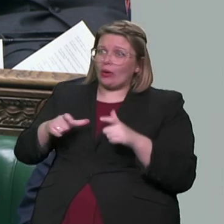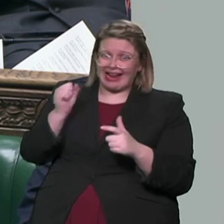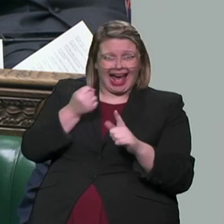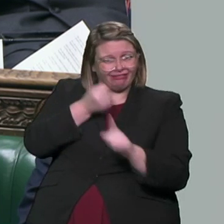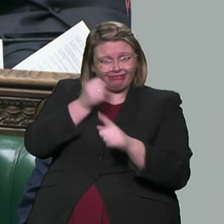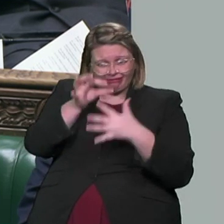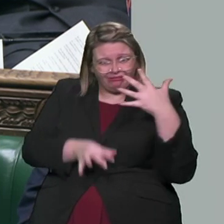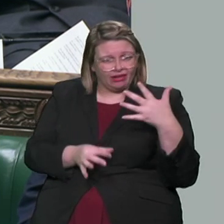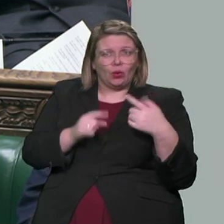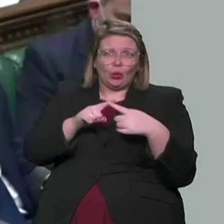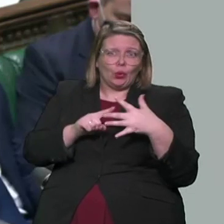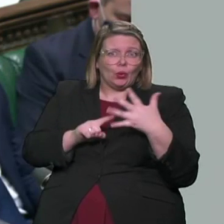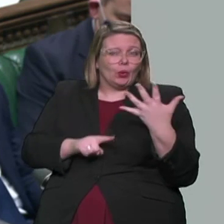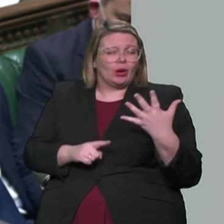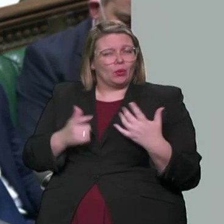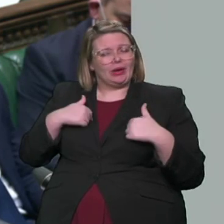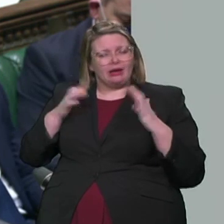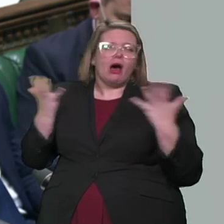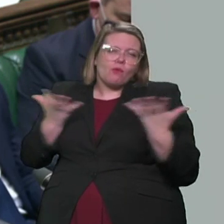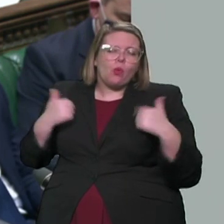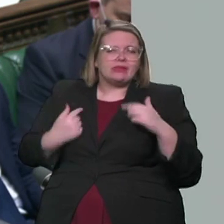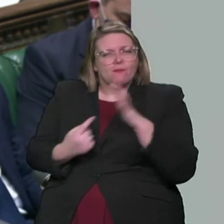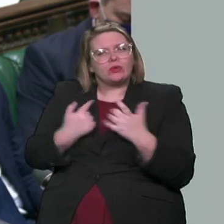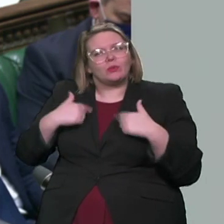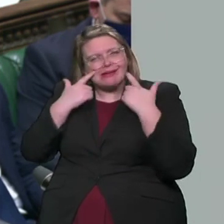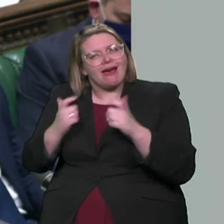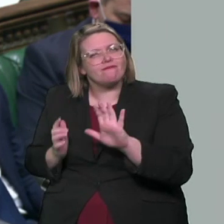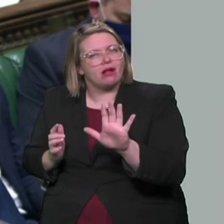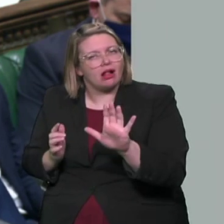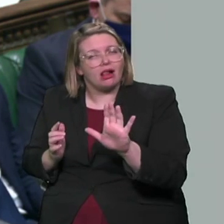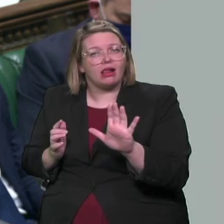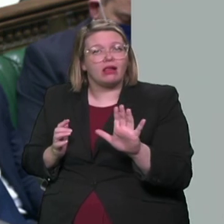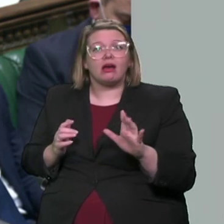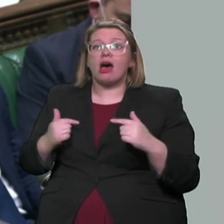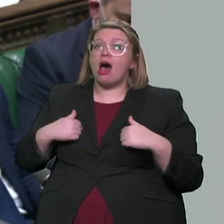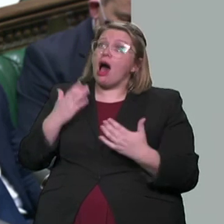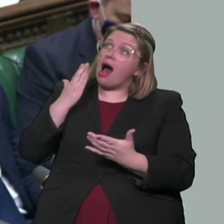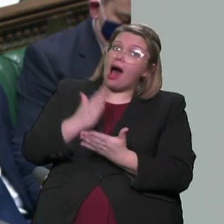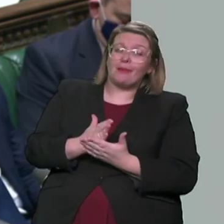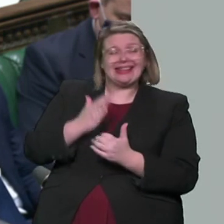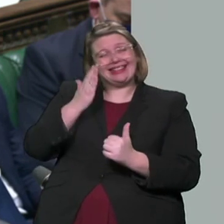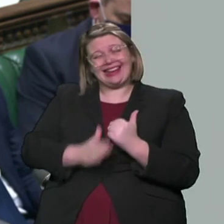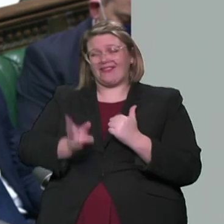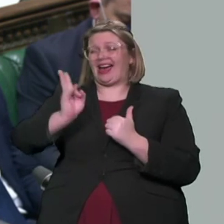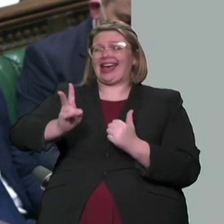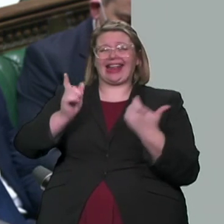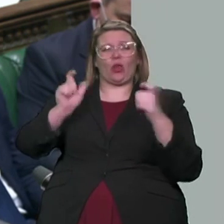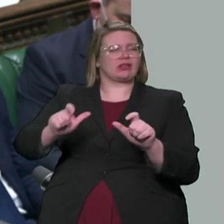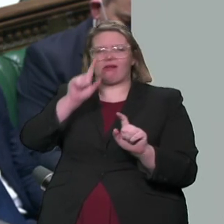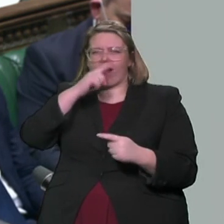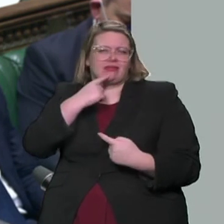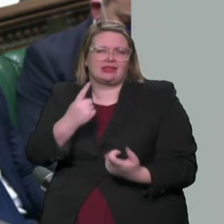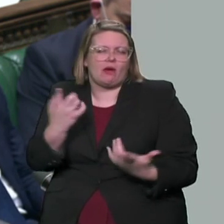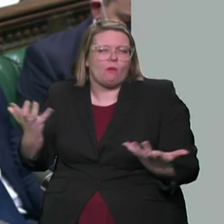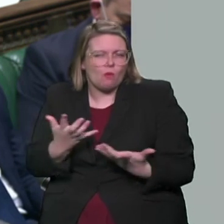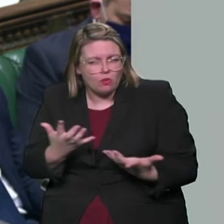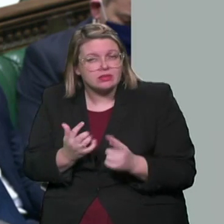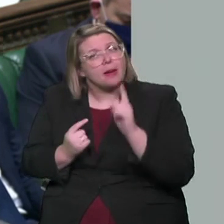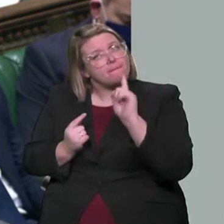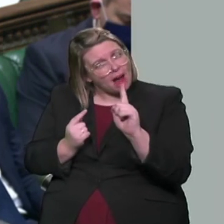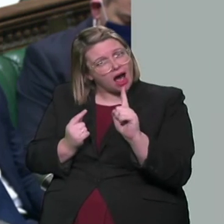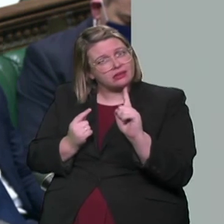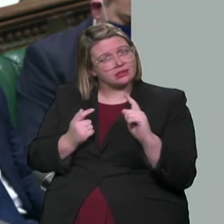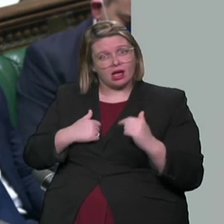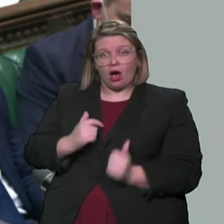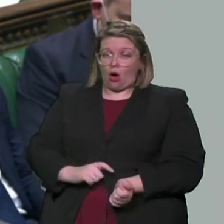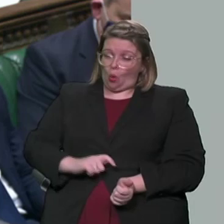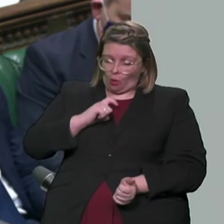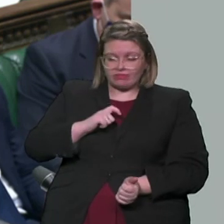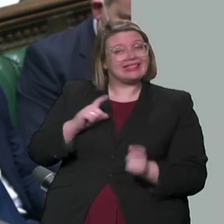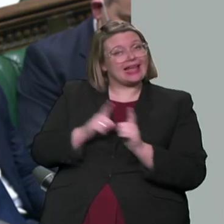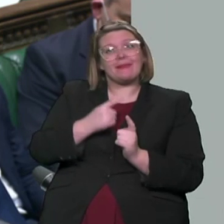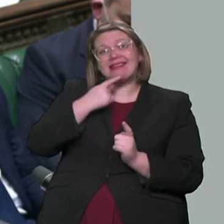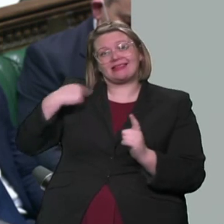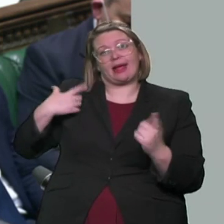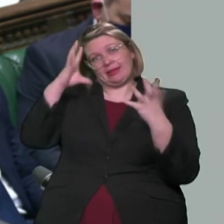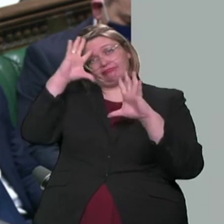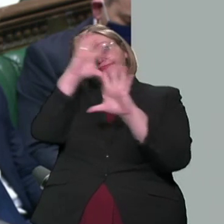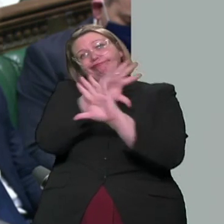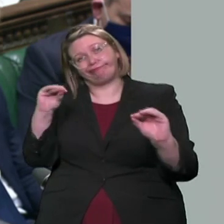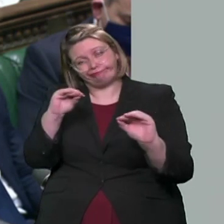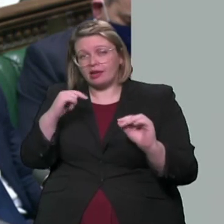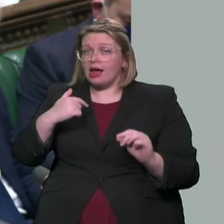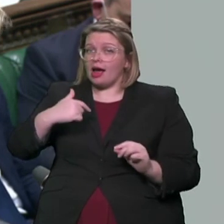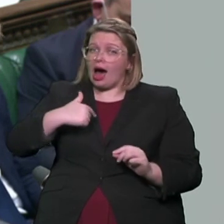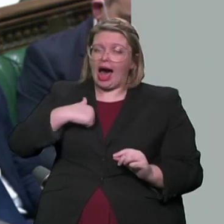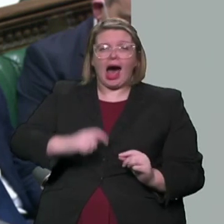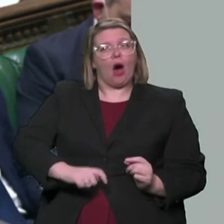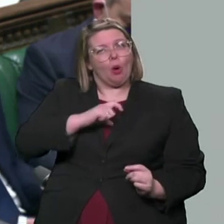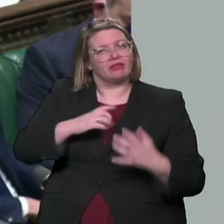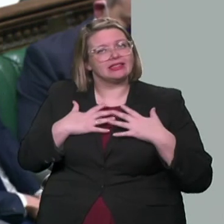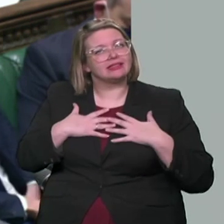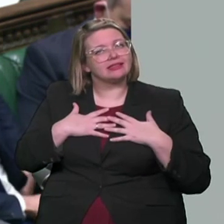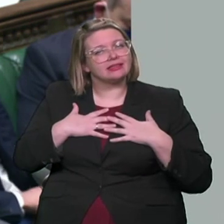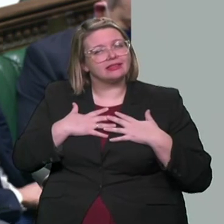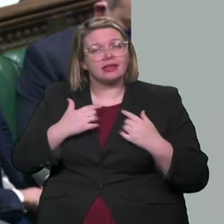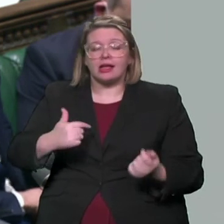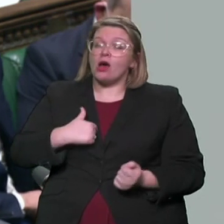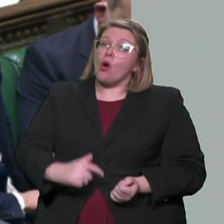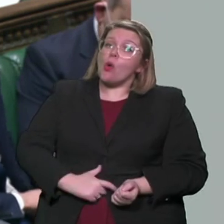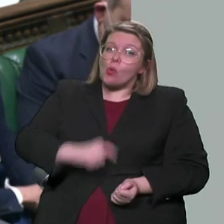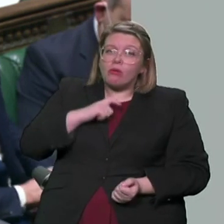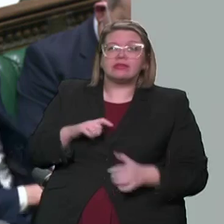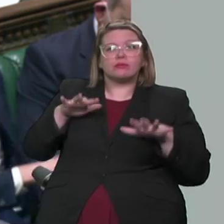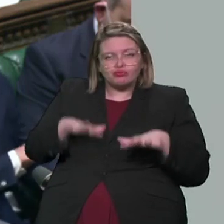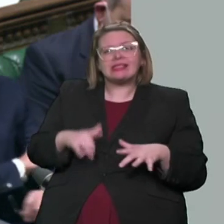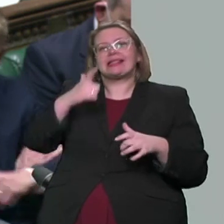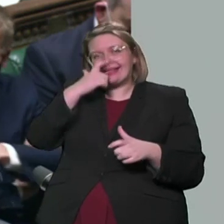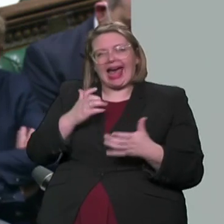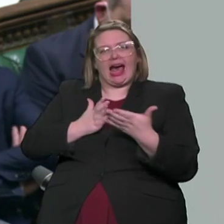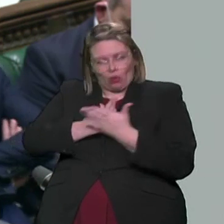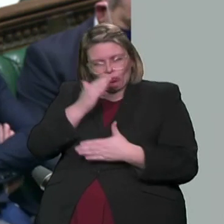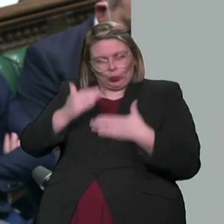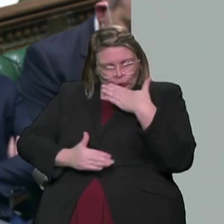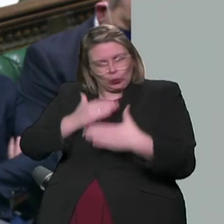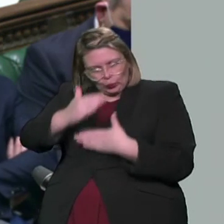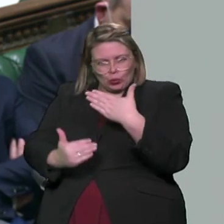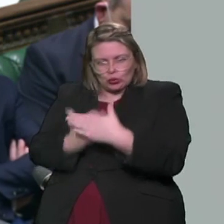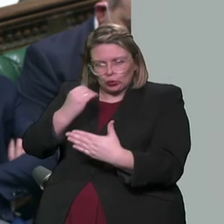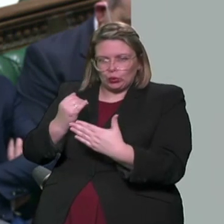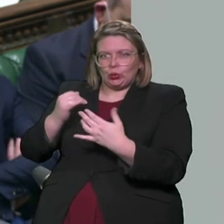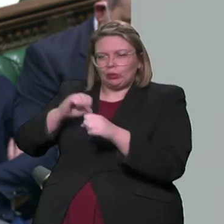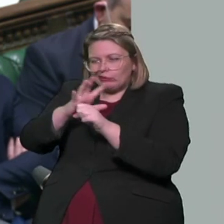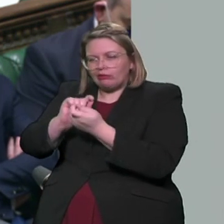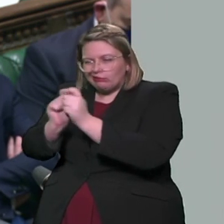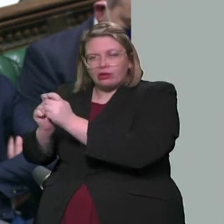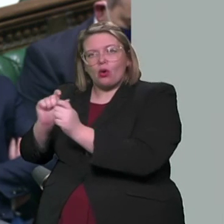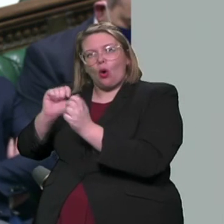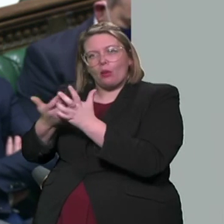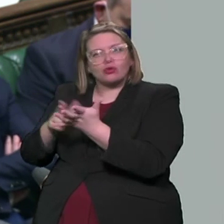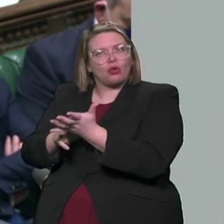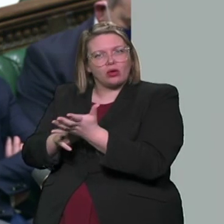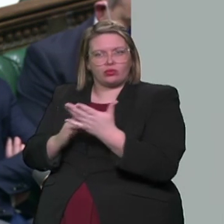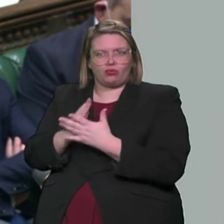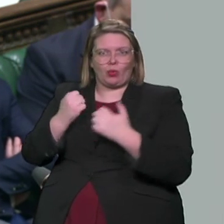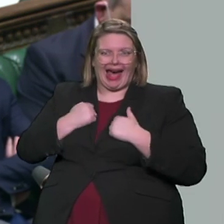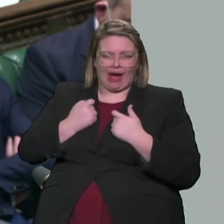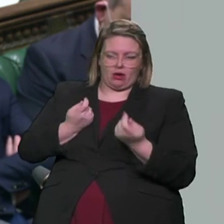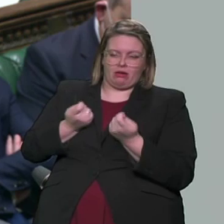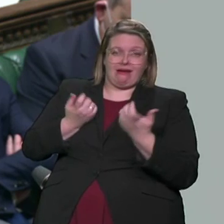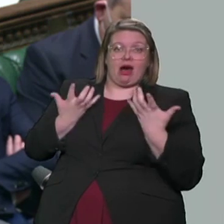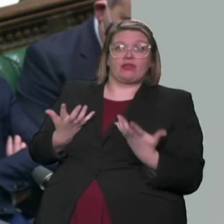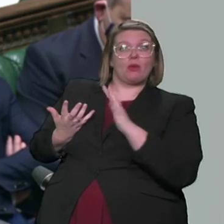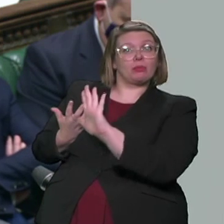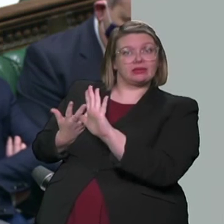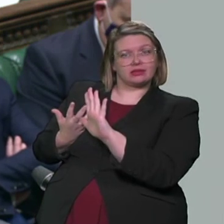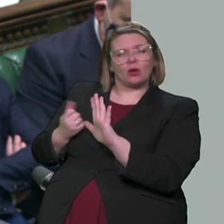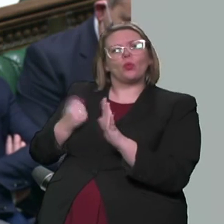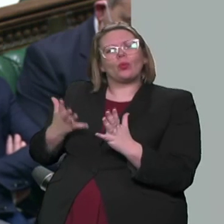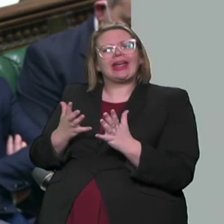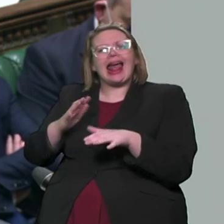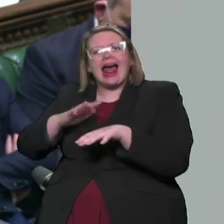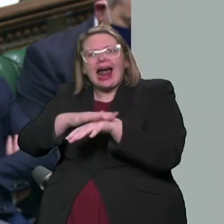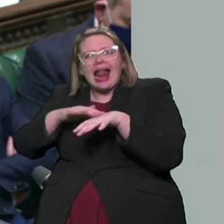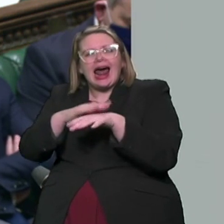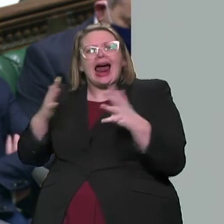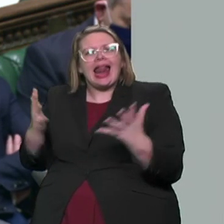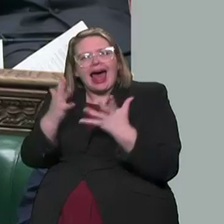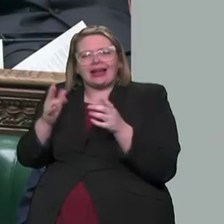We have to remain cautious, and I am afraid that I cannot tell the House that we can rule out absolutely everything to protect the public, but as I said to the country last night, I am confident—that is why I am repeating it today—that we can get through this wave of omicron with the balanced and proportionate approach that we are taking.